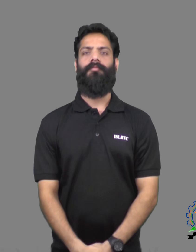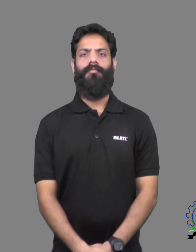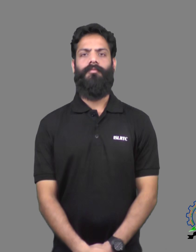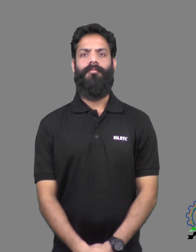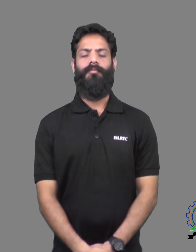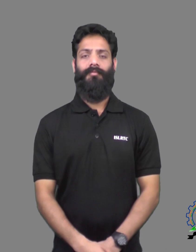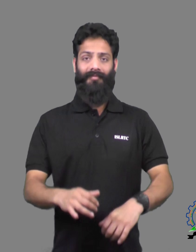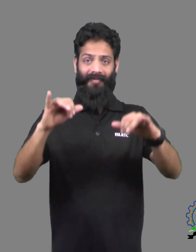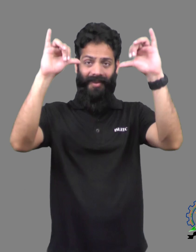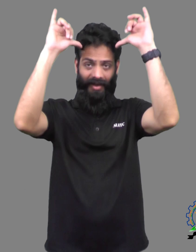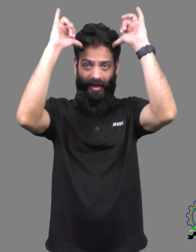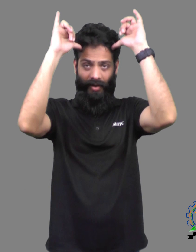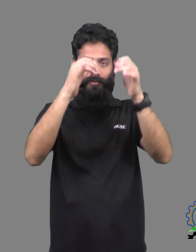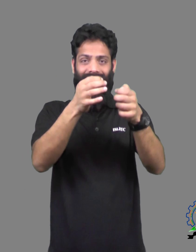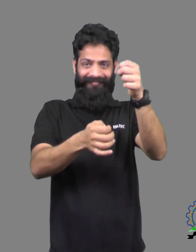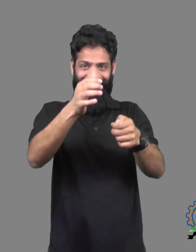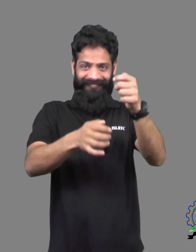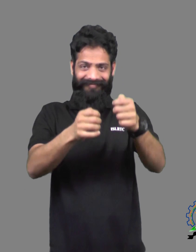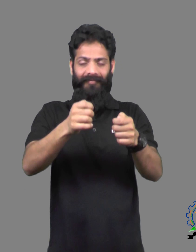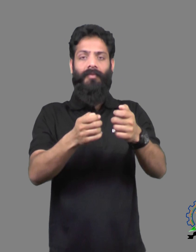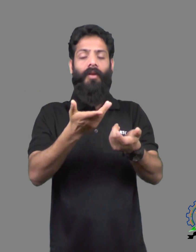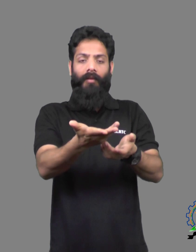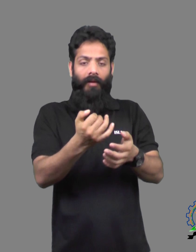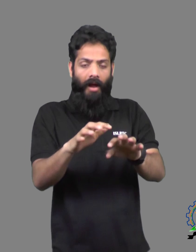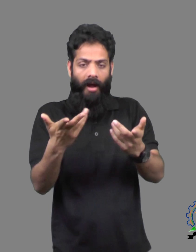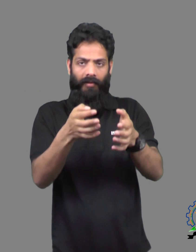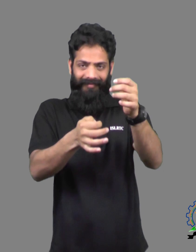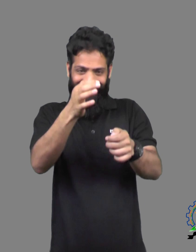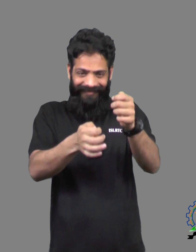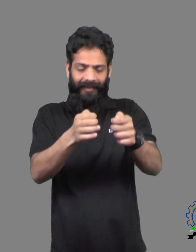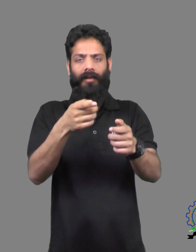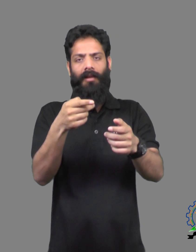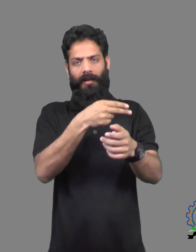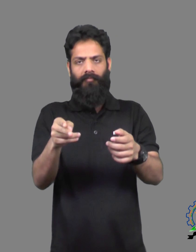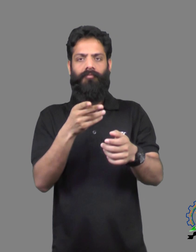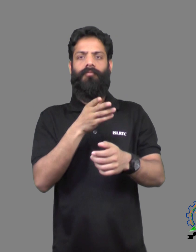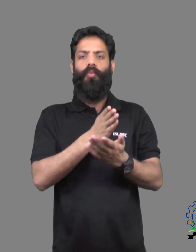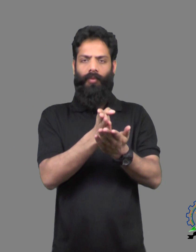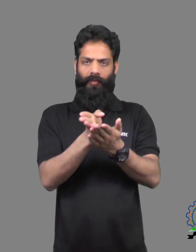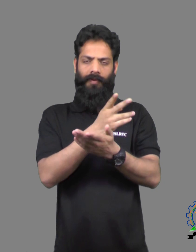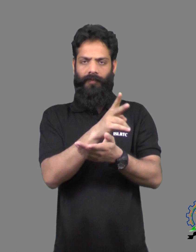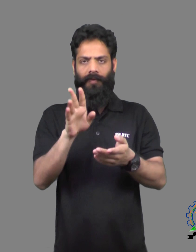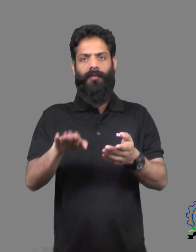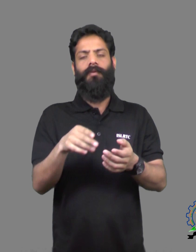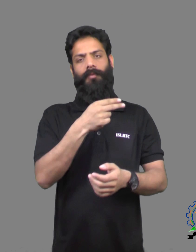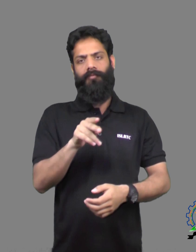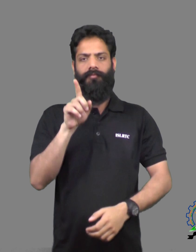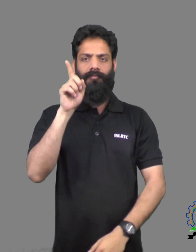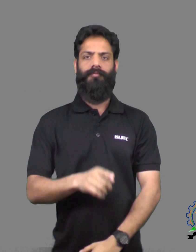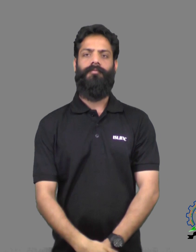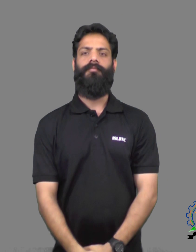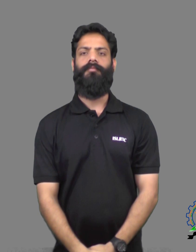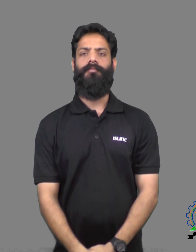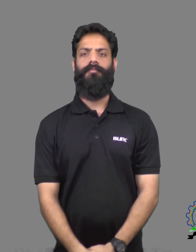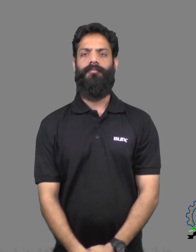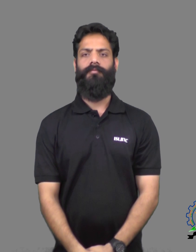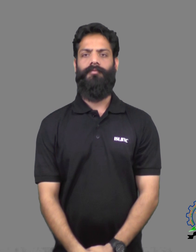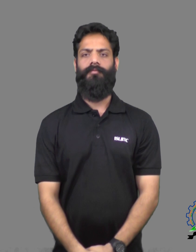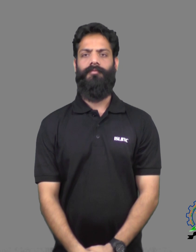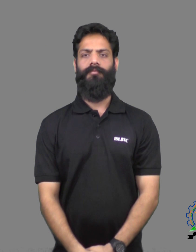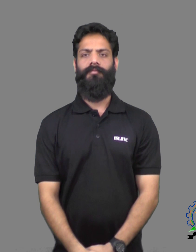Milk Secretion